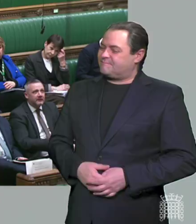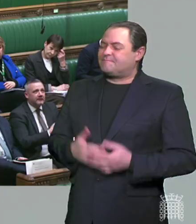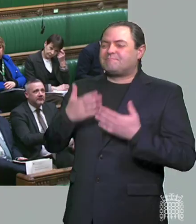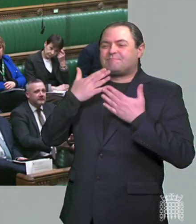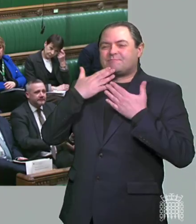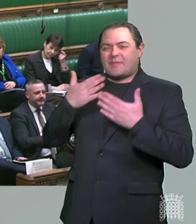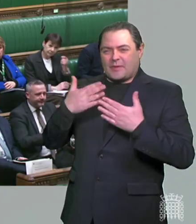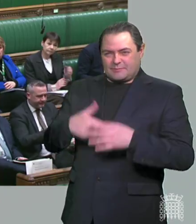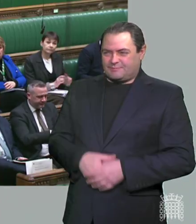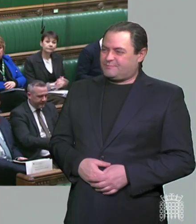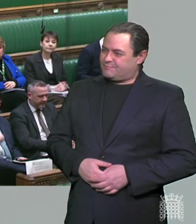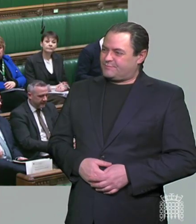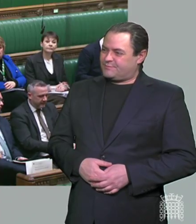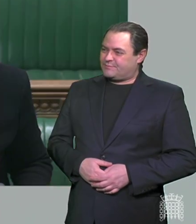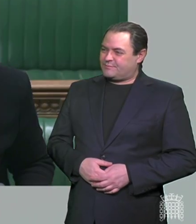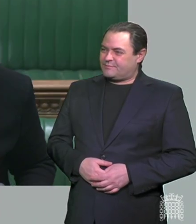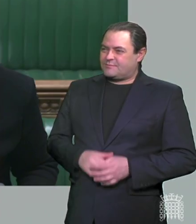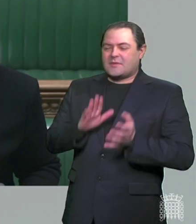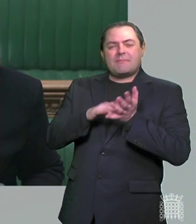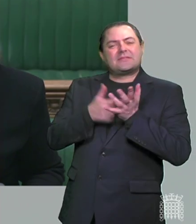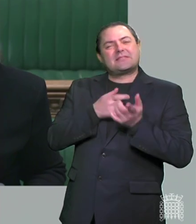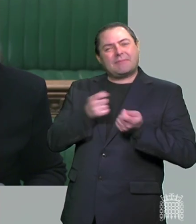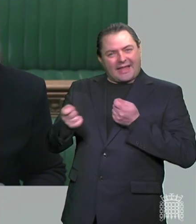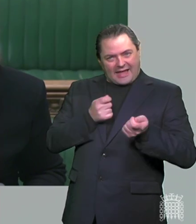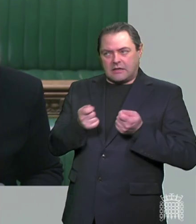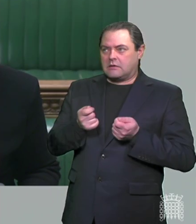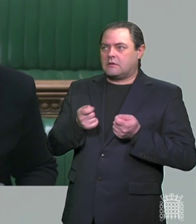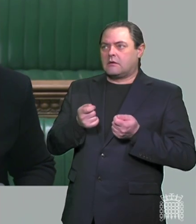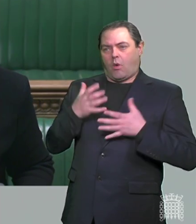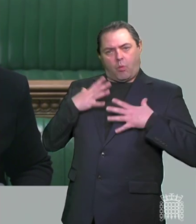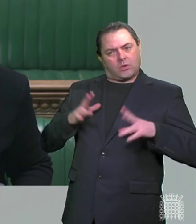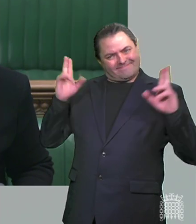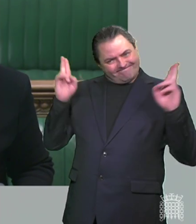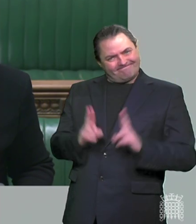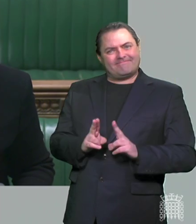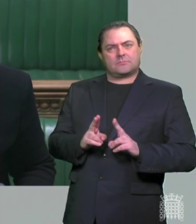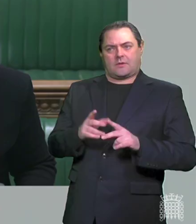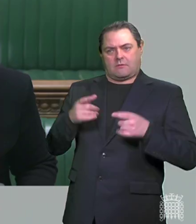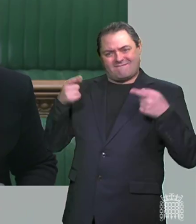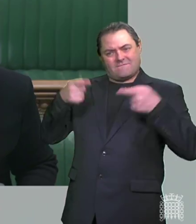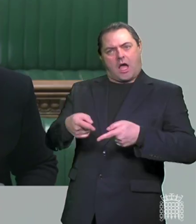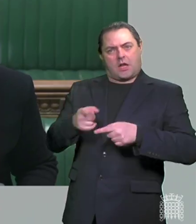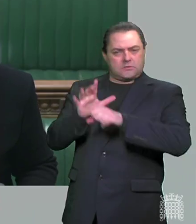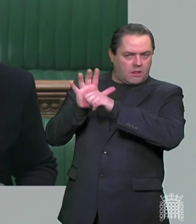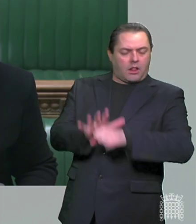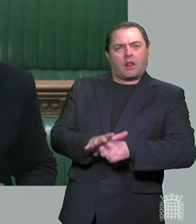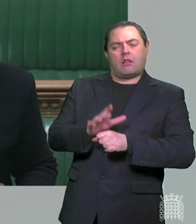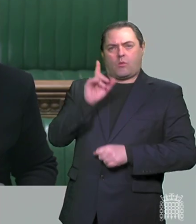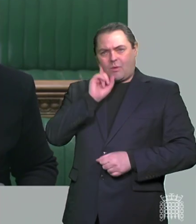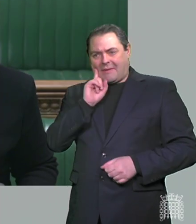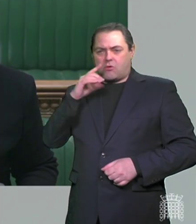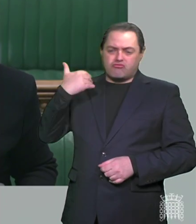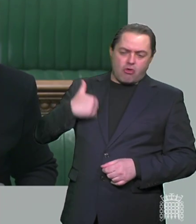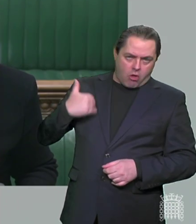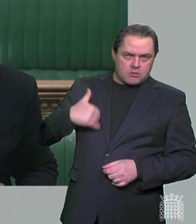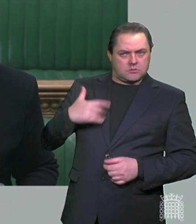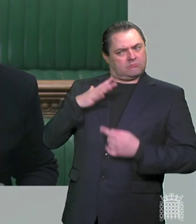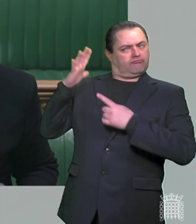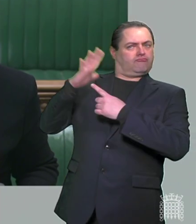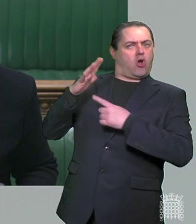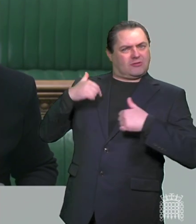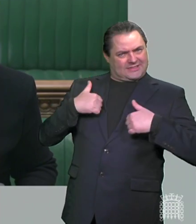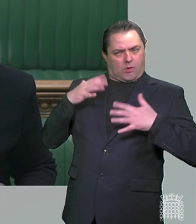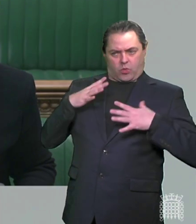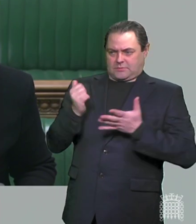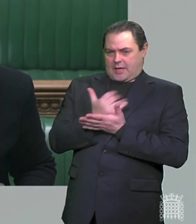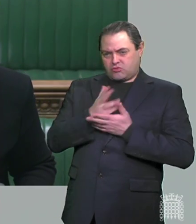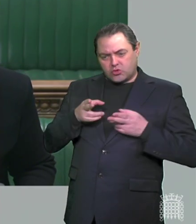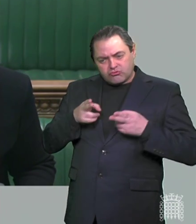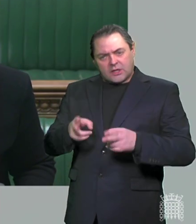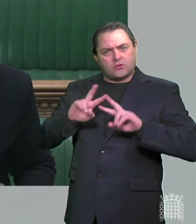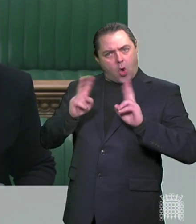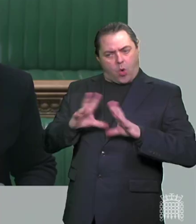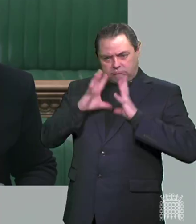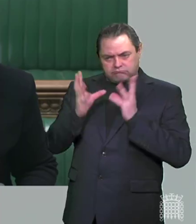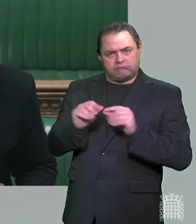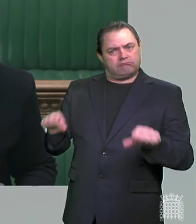Tackling violence against women and girls remains one of the Government’s top priorities, and we are doing all we can to make streets and homes safer.